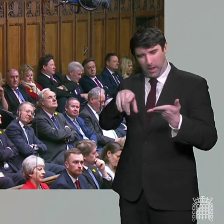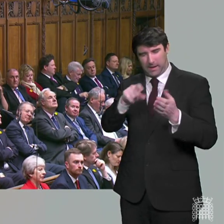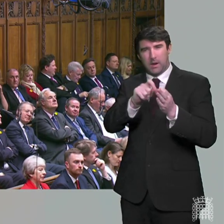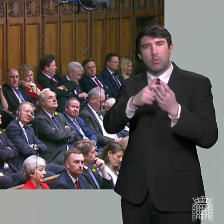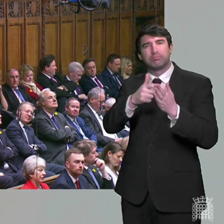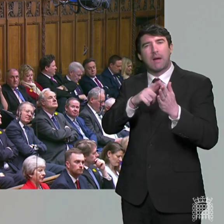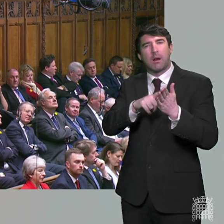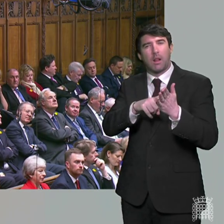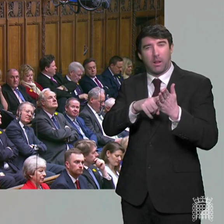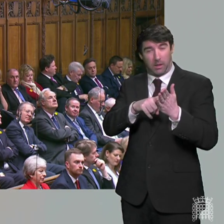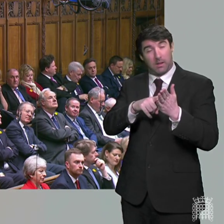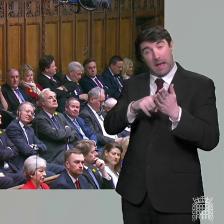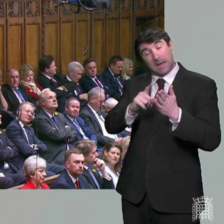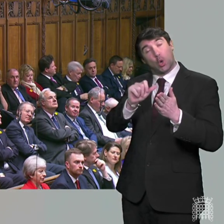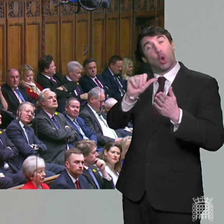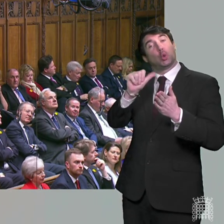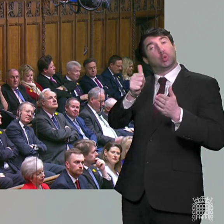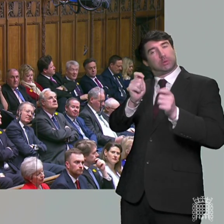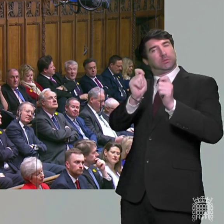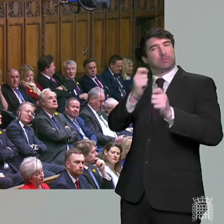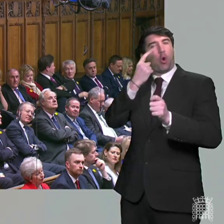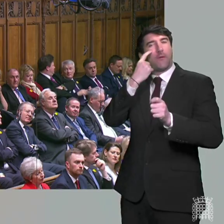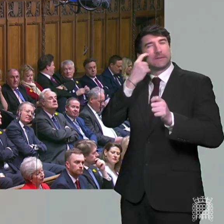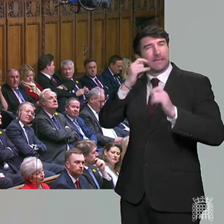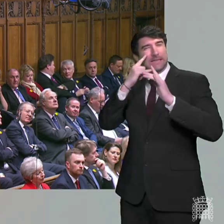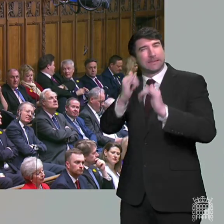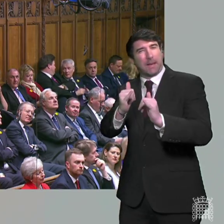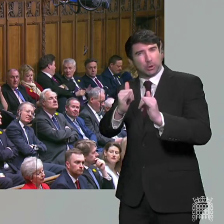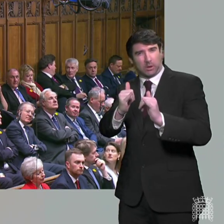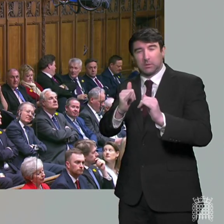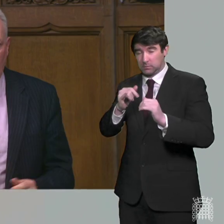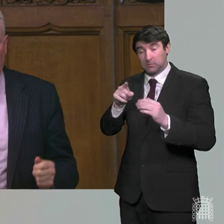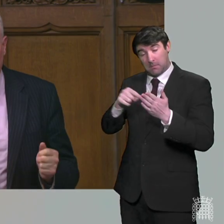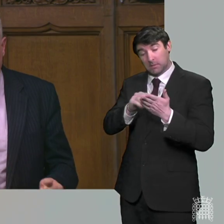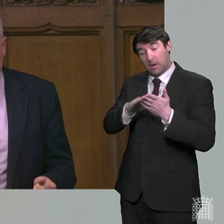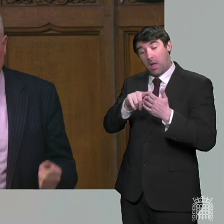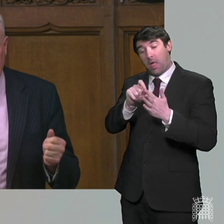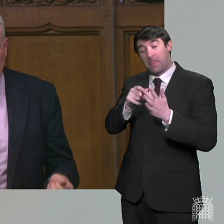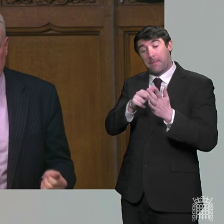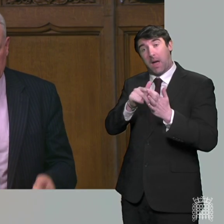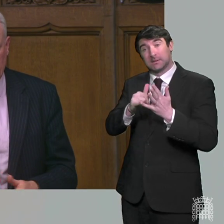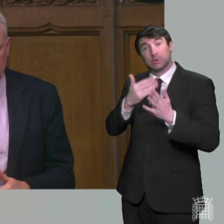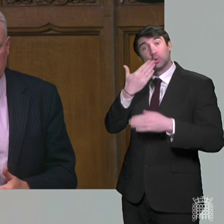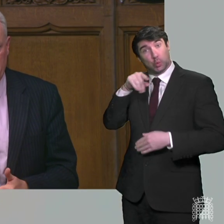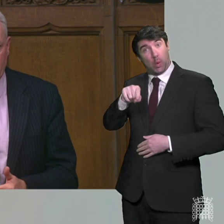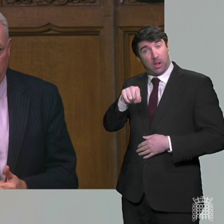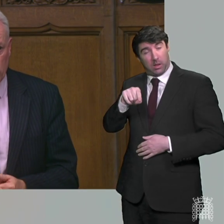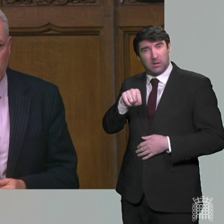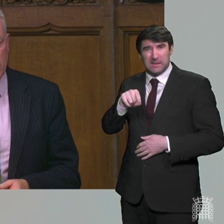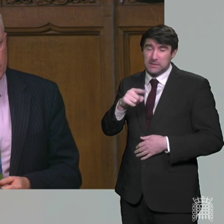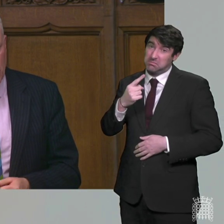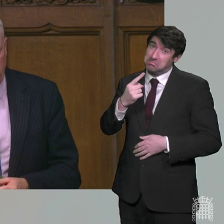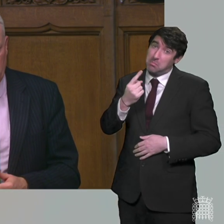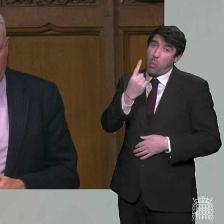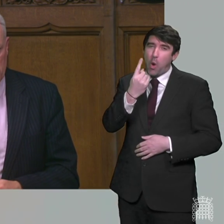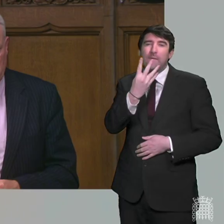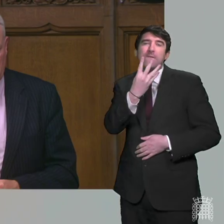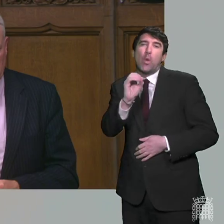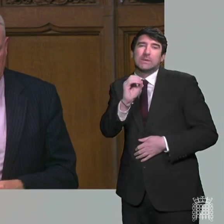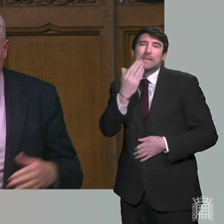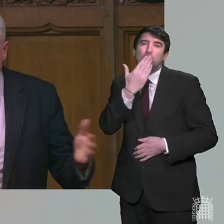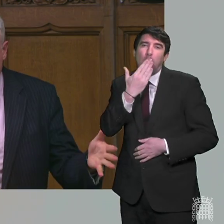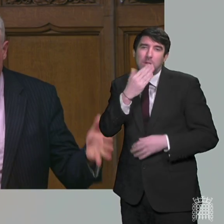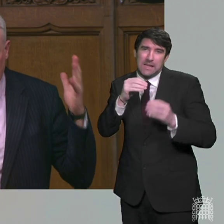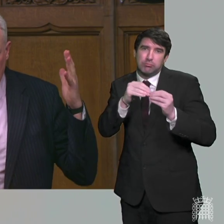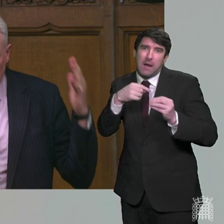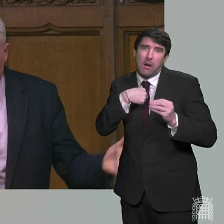That in itself is laudable, but what is particularly significant is that The Pines is now the 40th of 40 eligible schools in Bracknell to be rated “good” or “outstanding”.